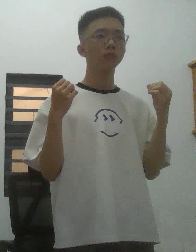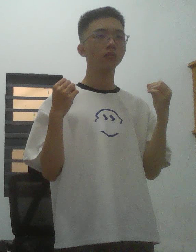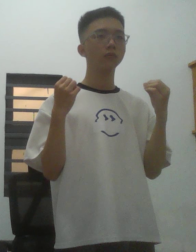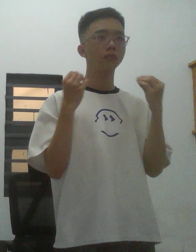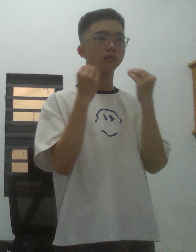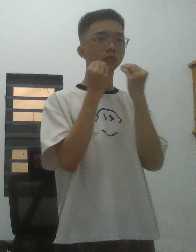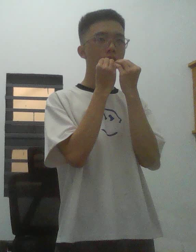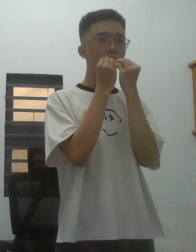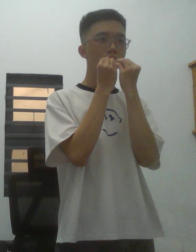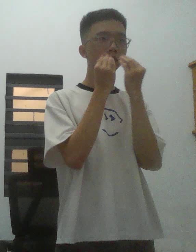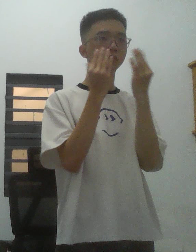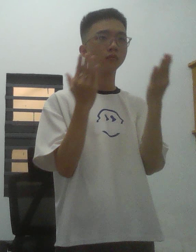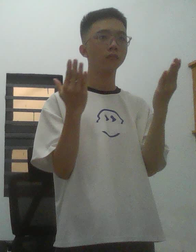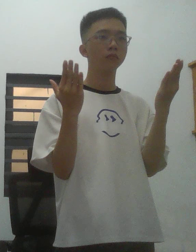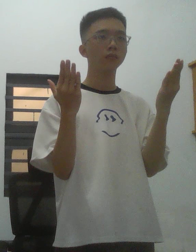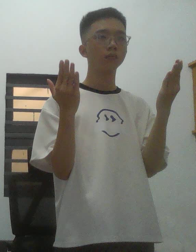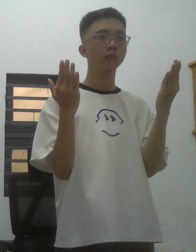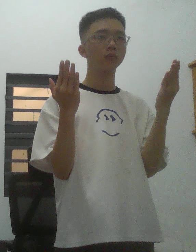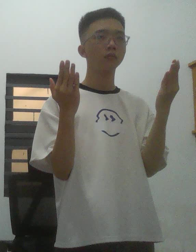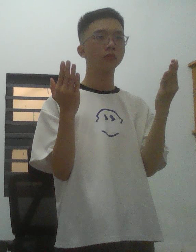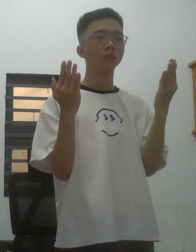cam on